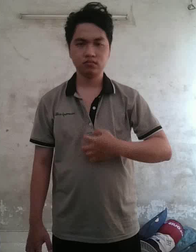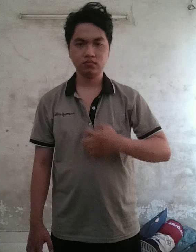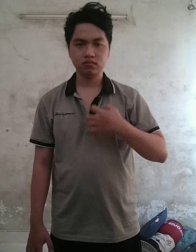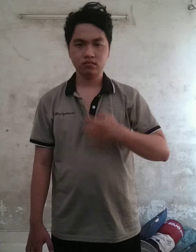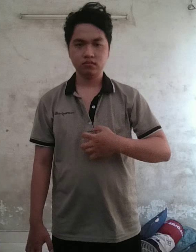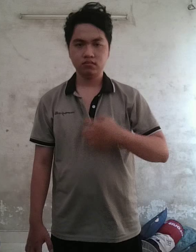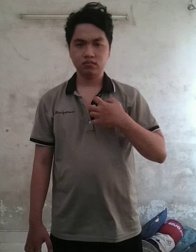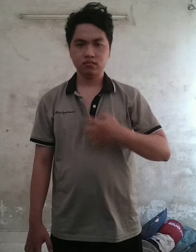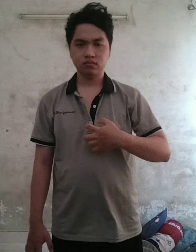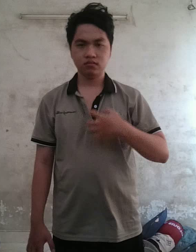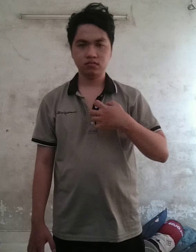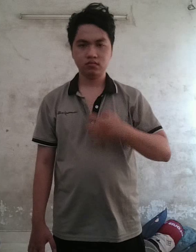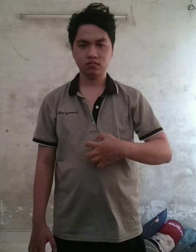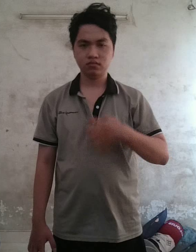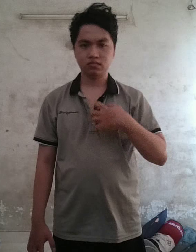ghen